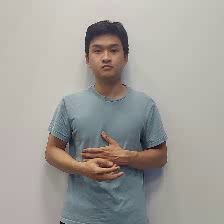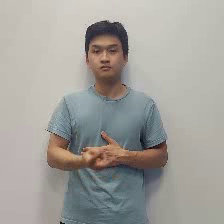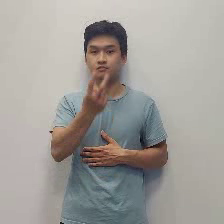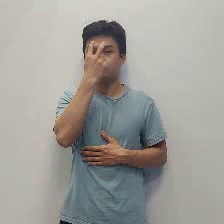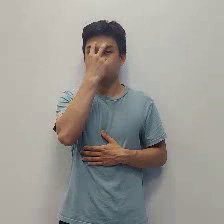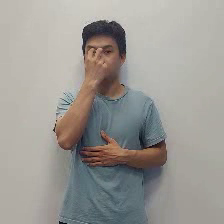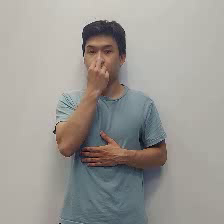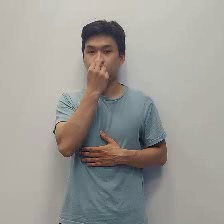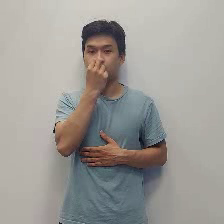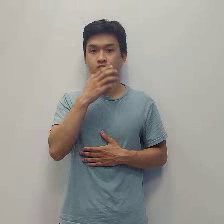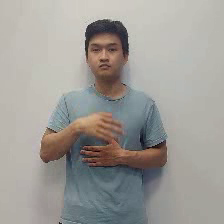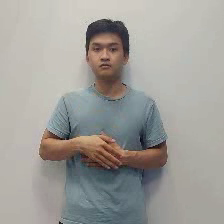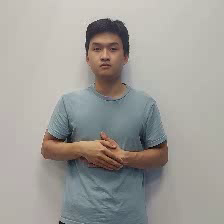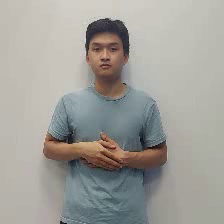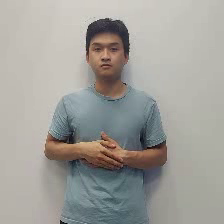Khóc